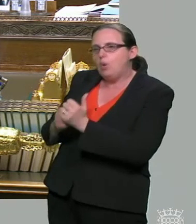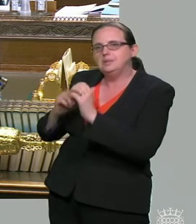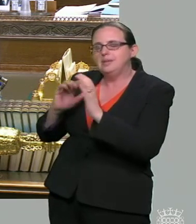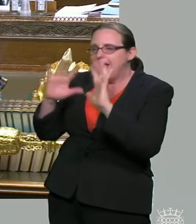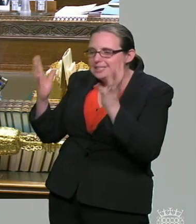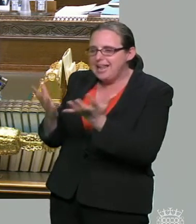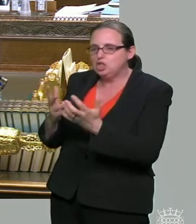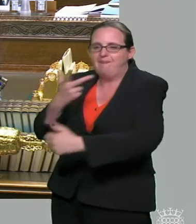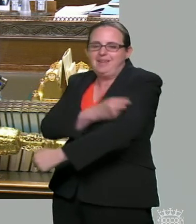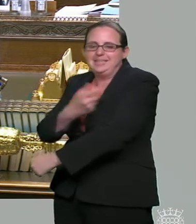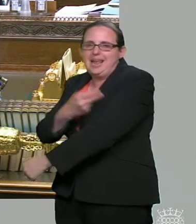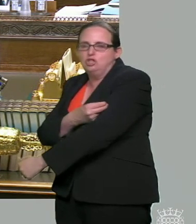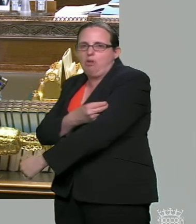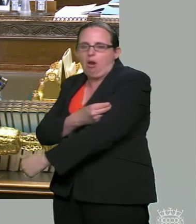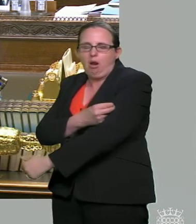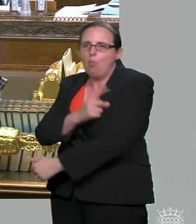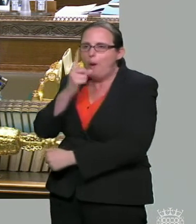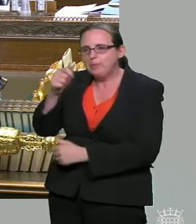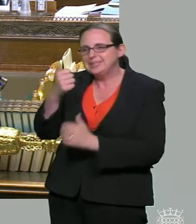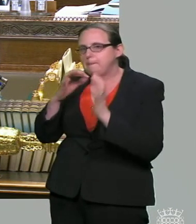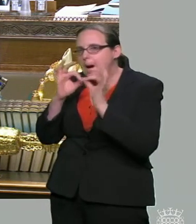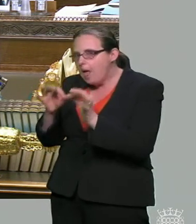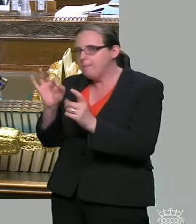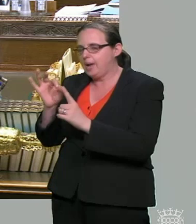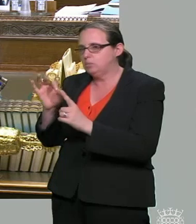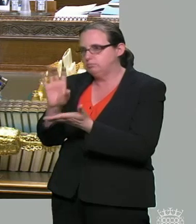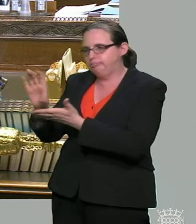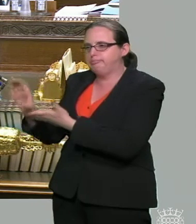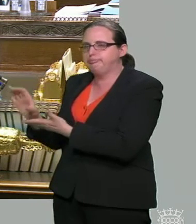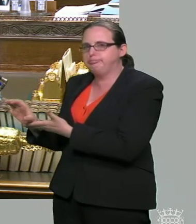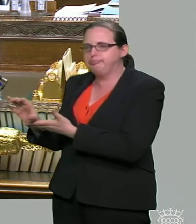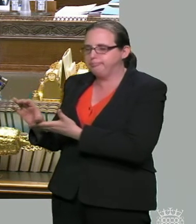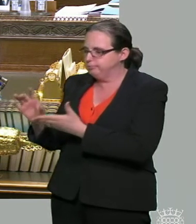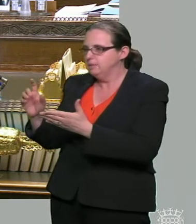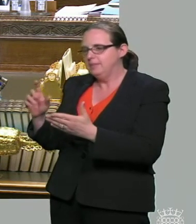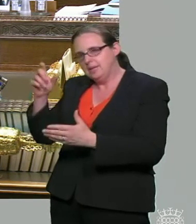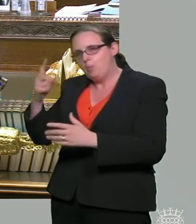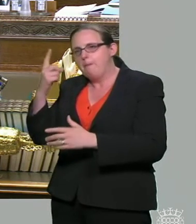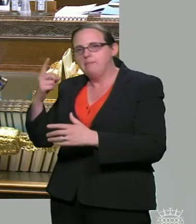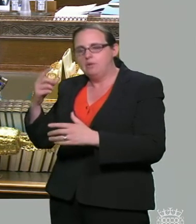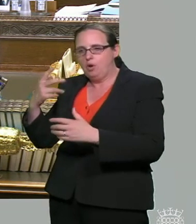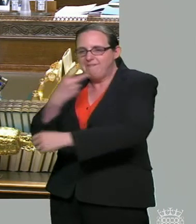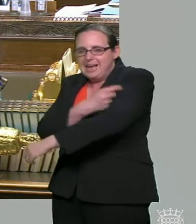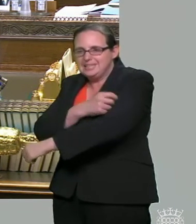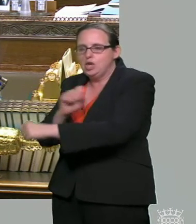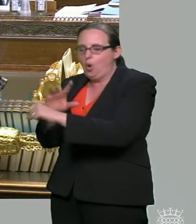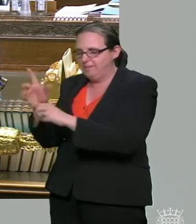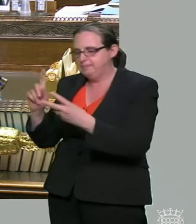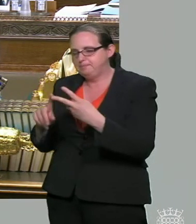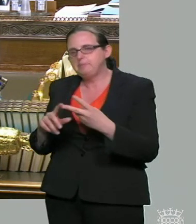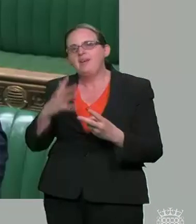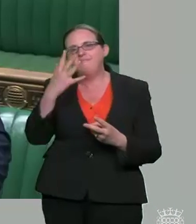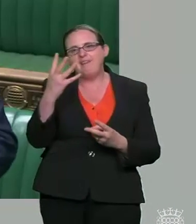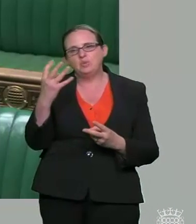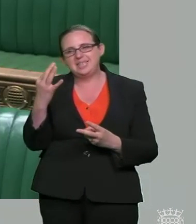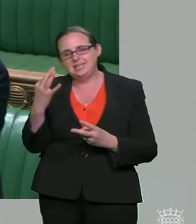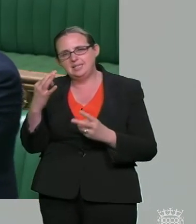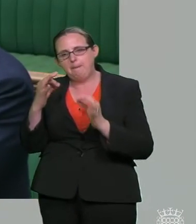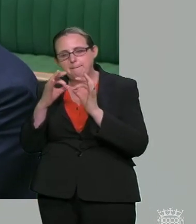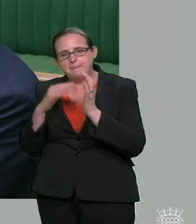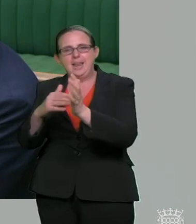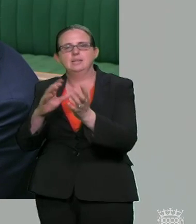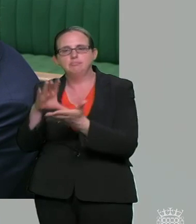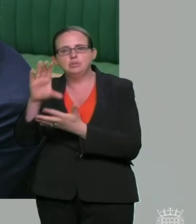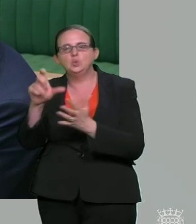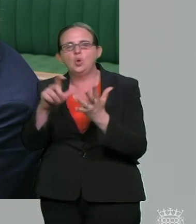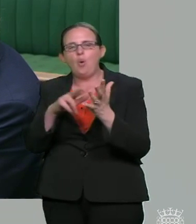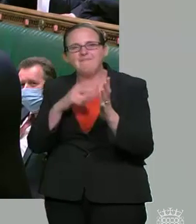This country has contributed £1.6 billion to Gavi, the Vaccine Alliance and I think £548 million to COVAX.